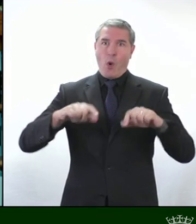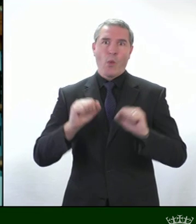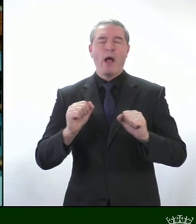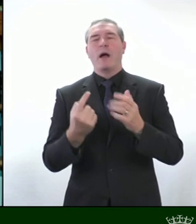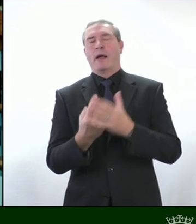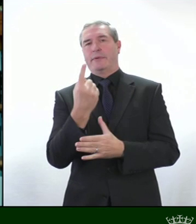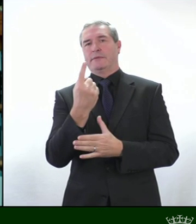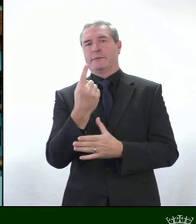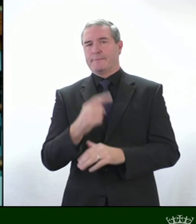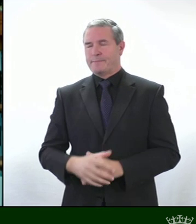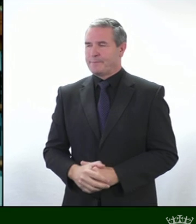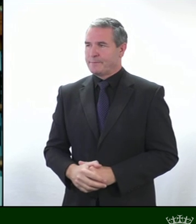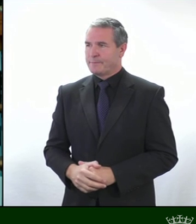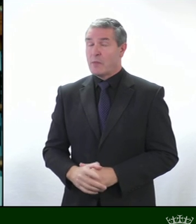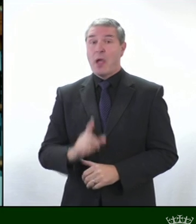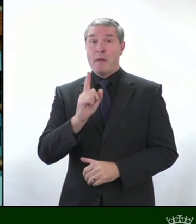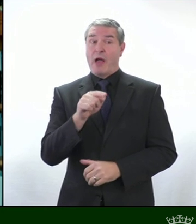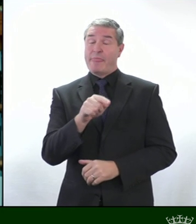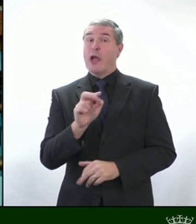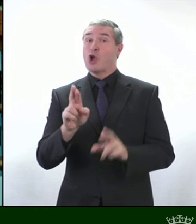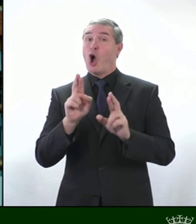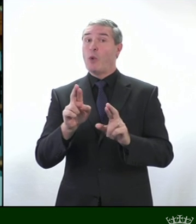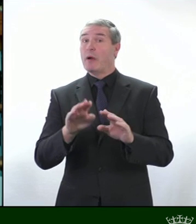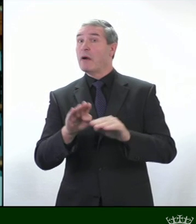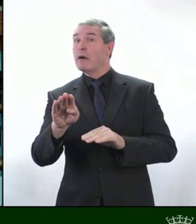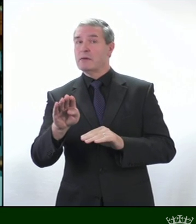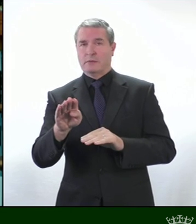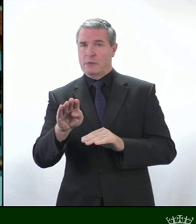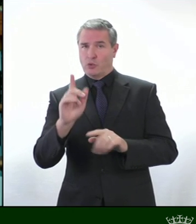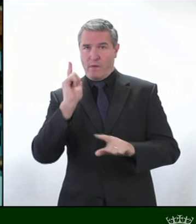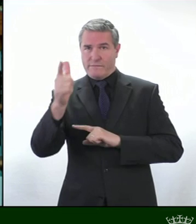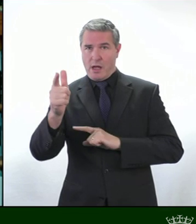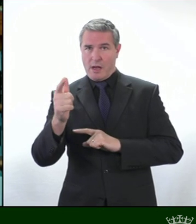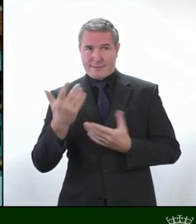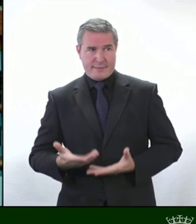For many, however, that hope on the horizon remains far too distant.